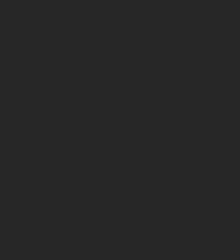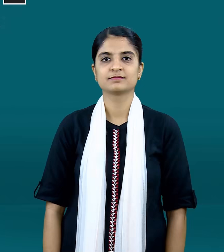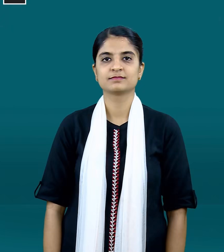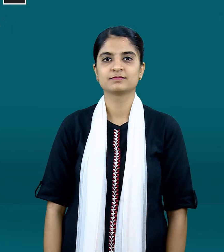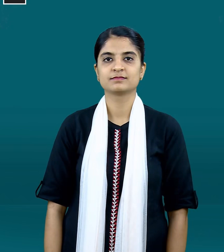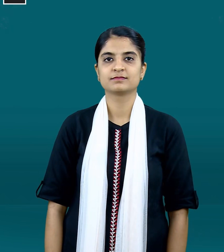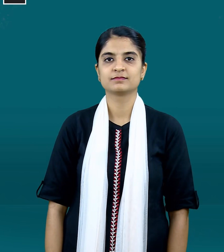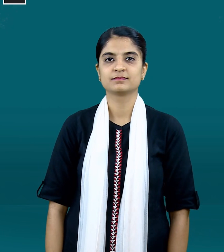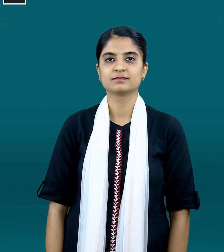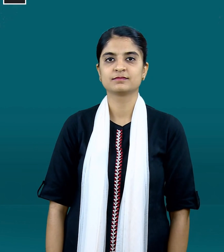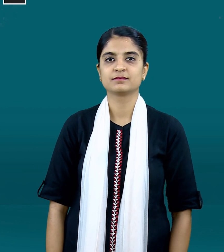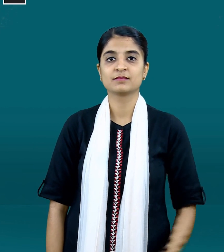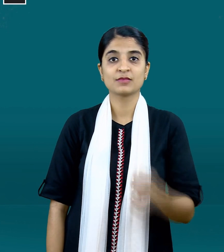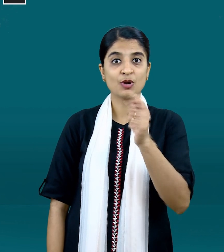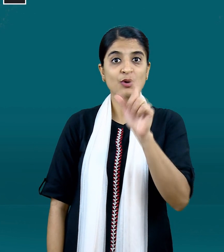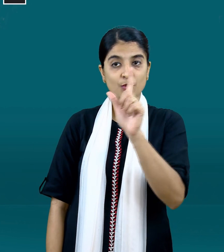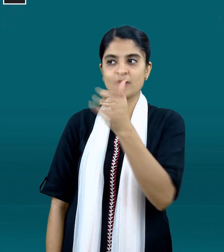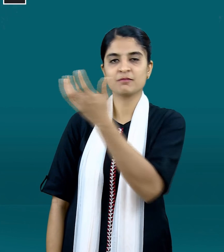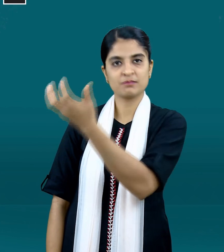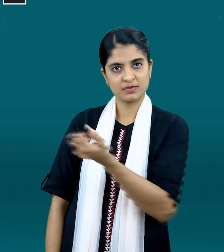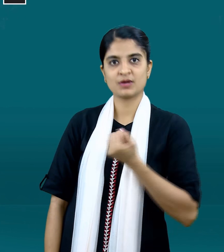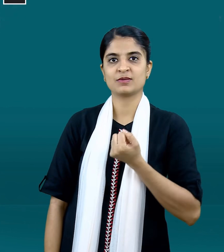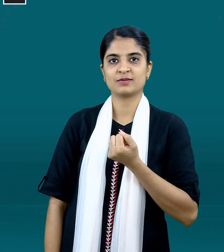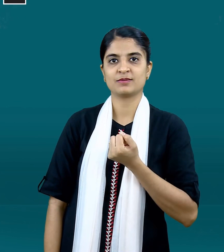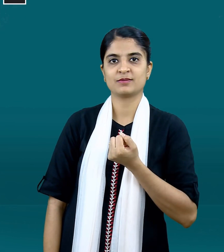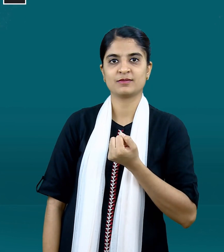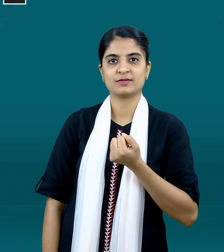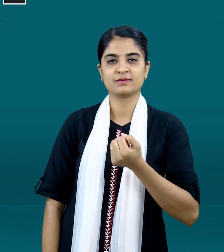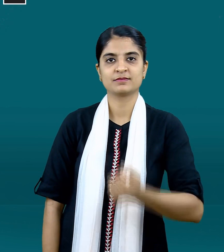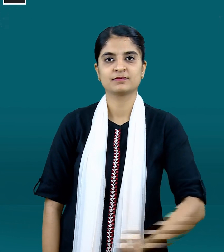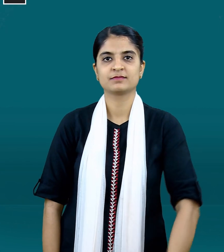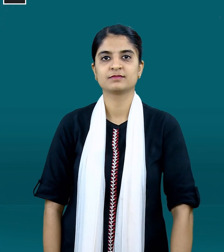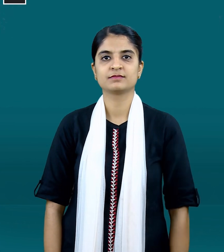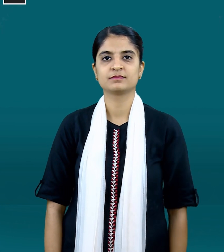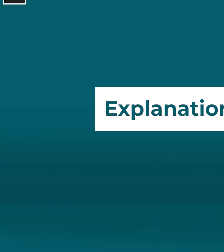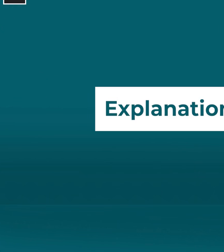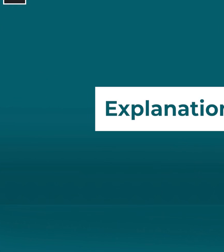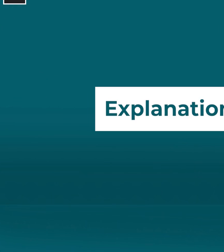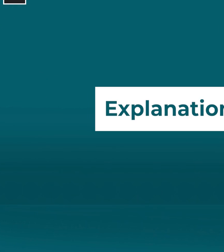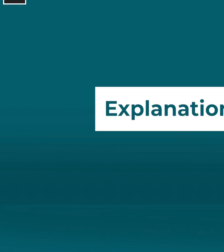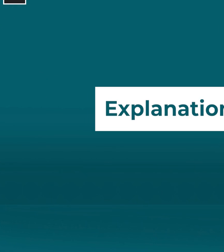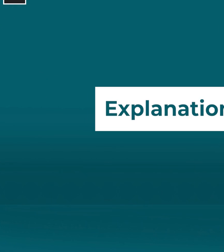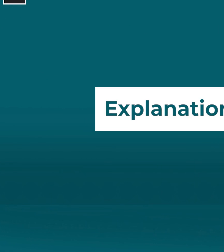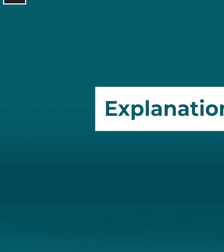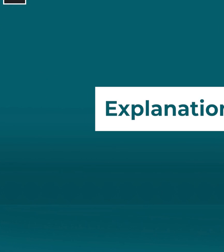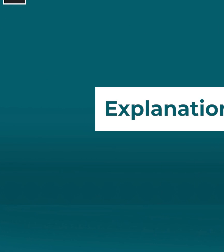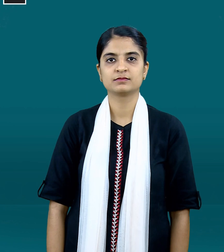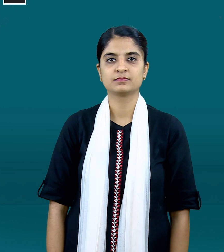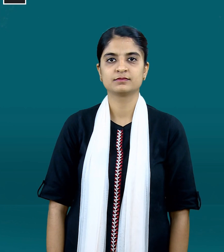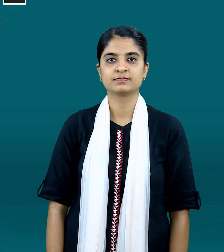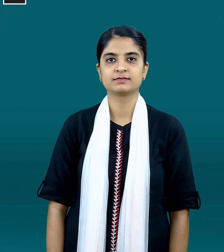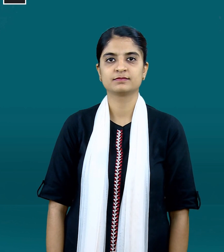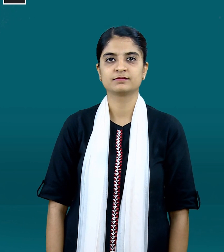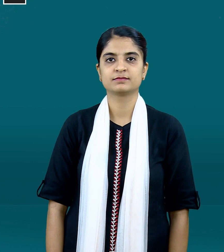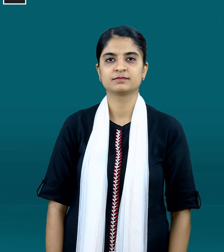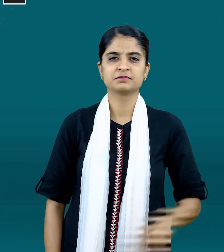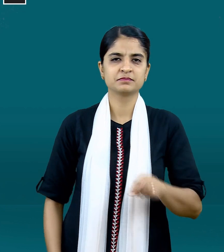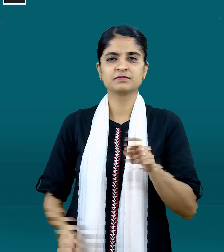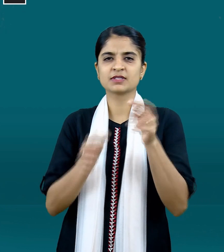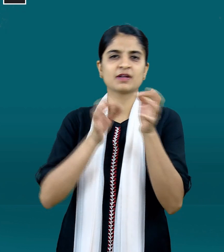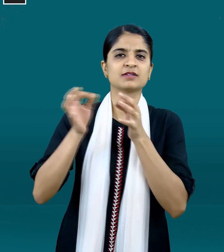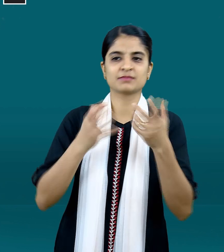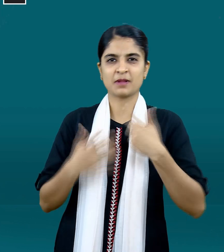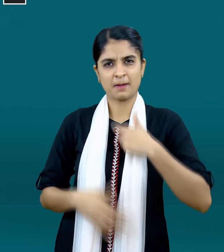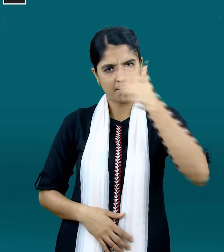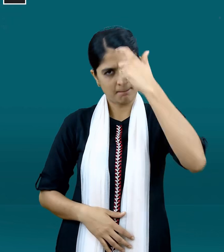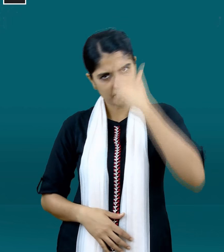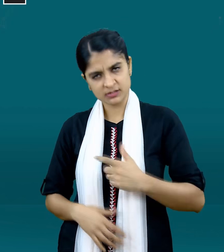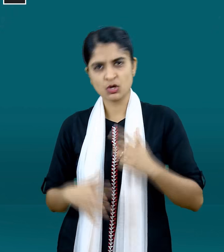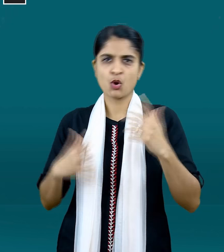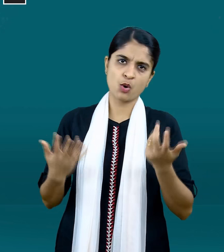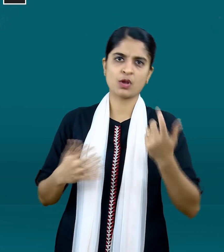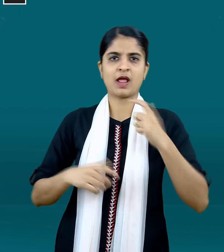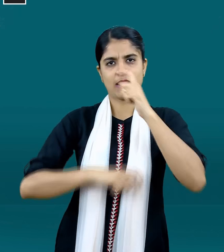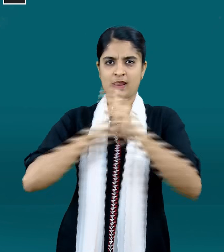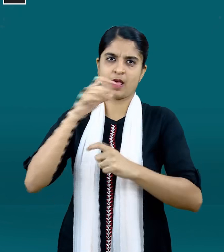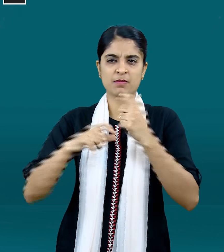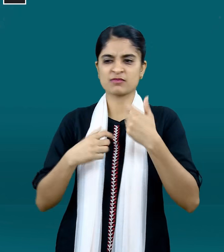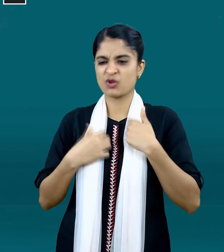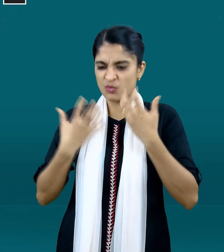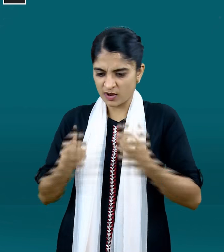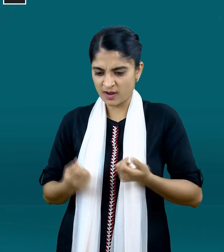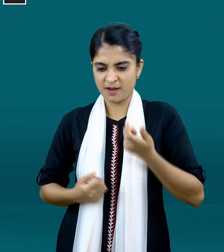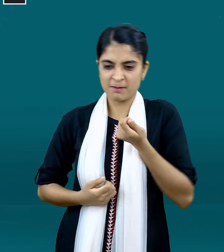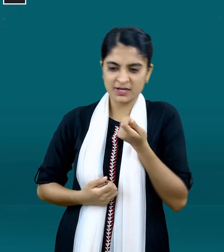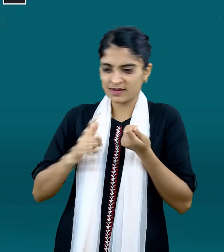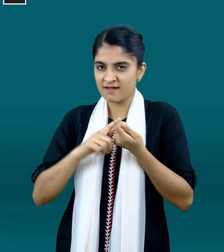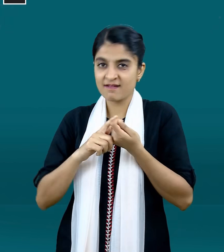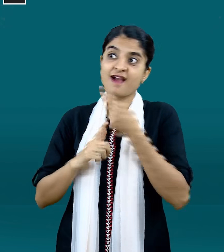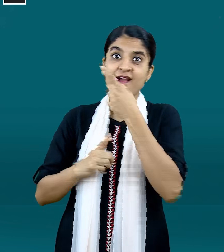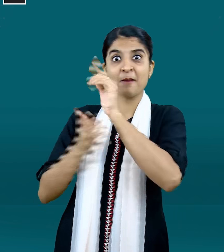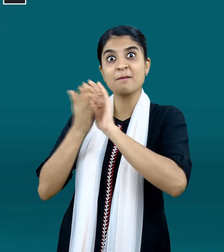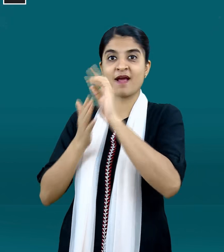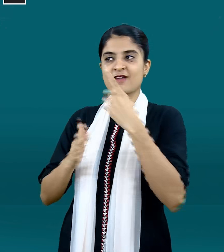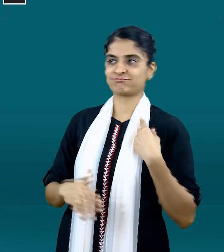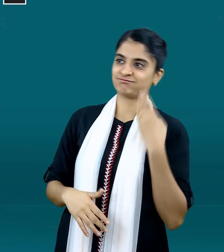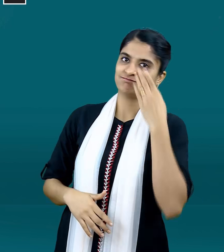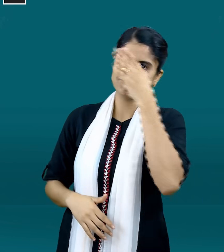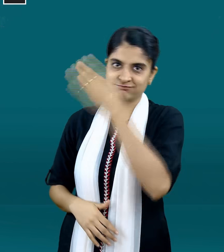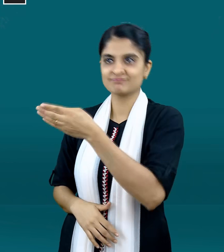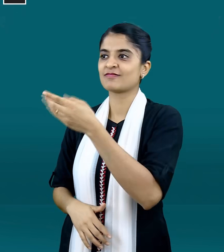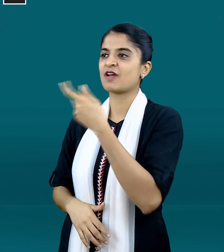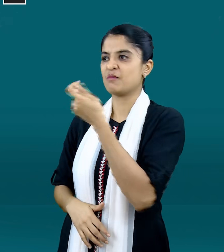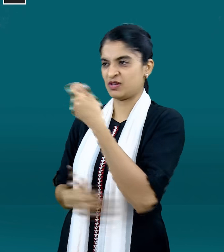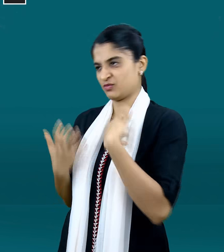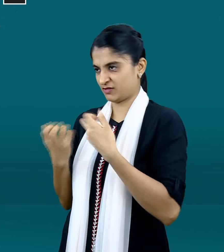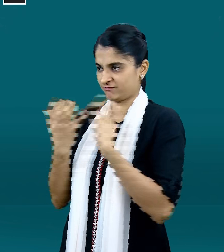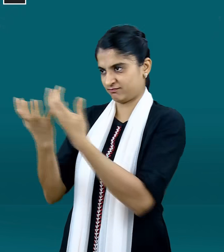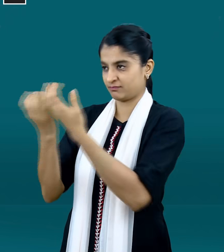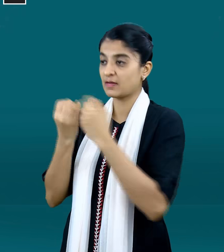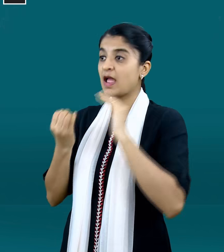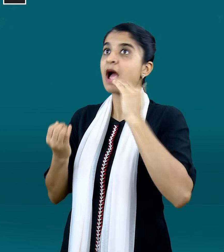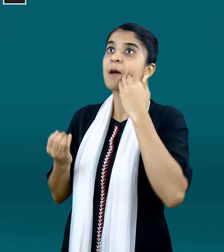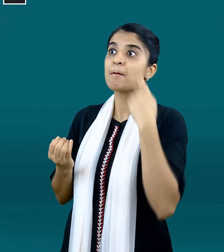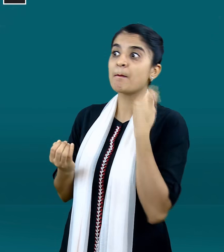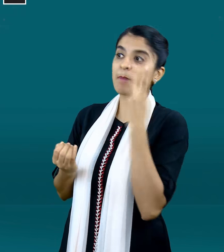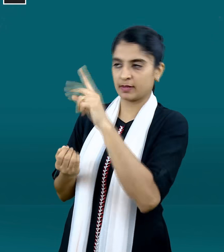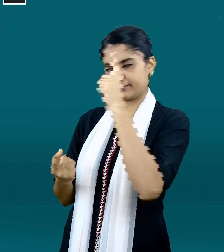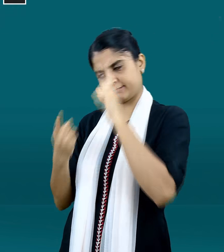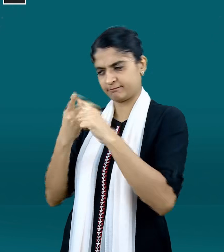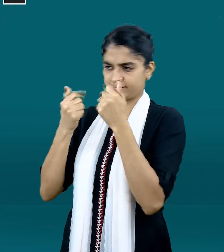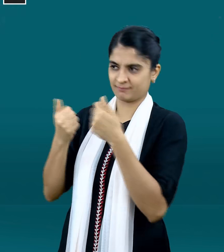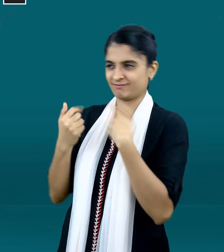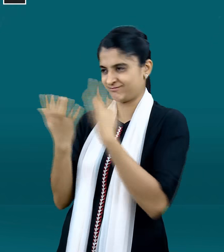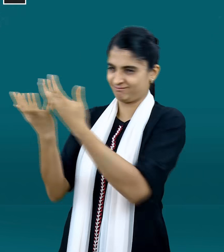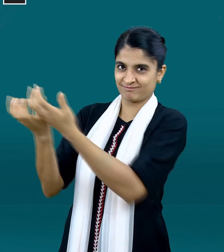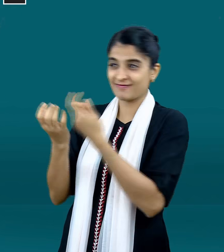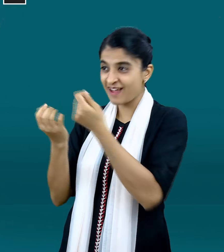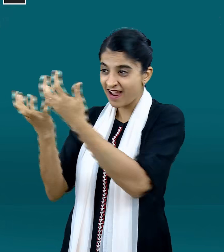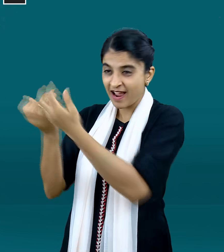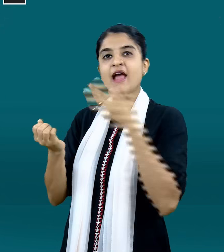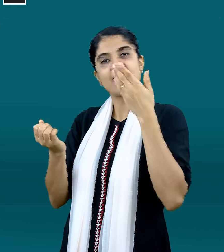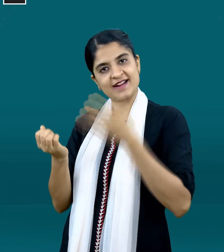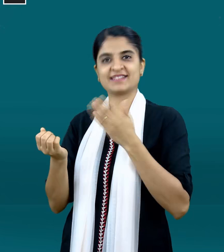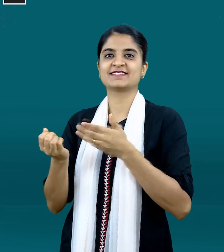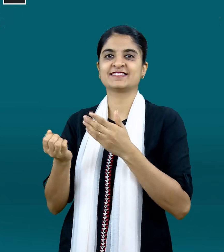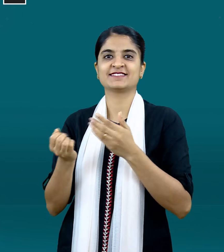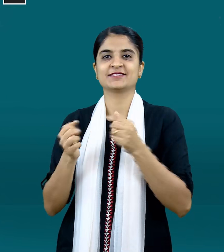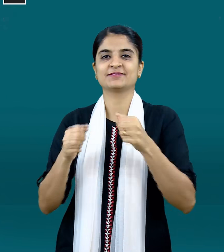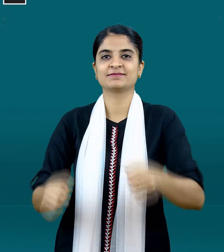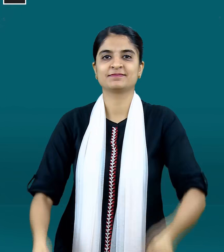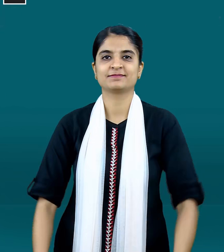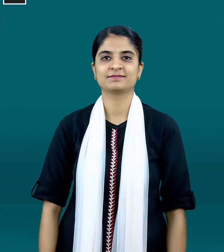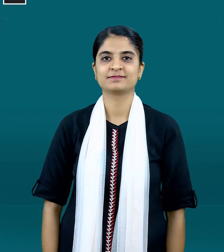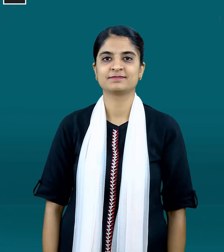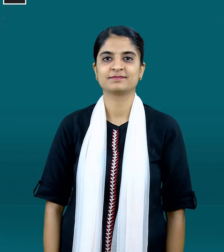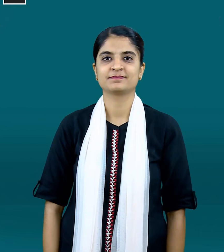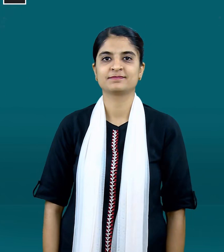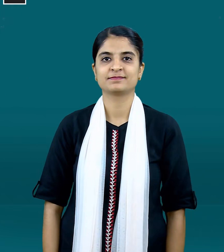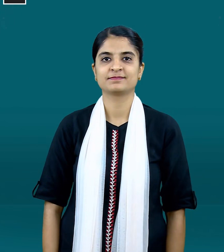Borrower